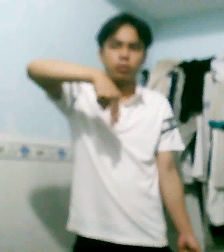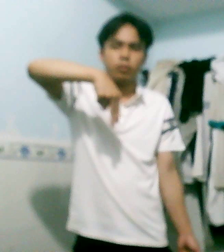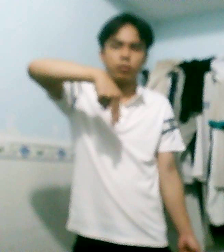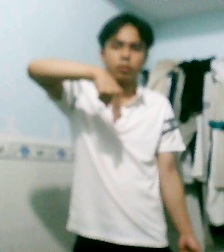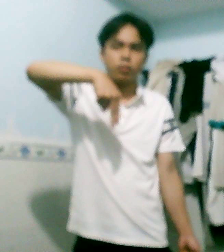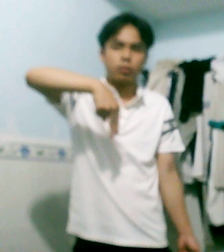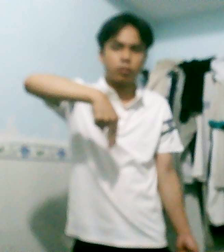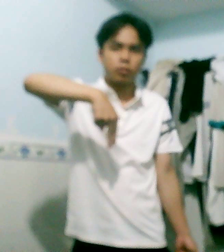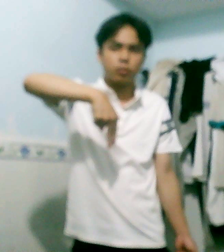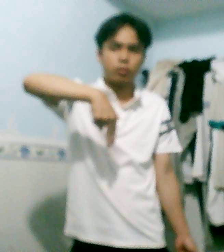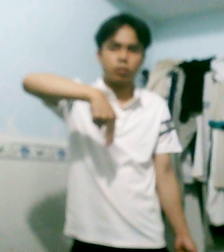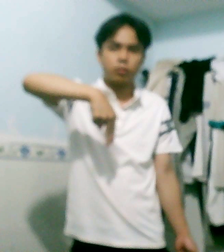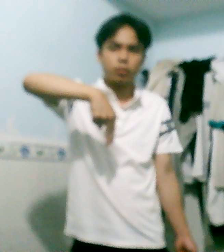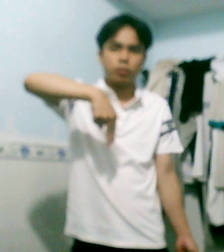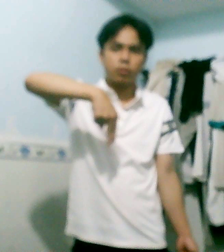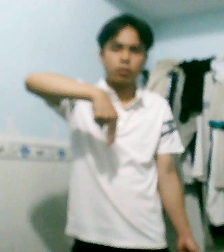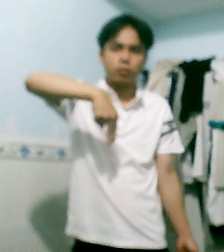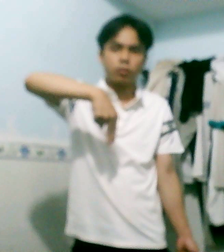n